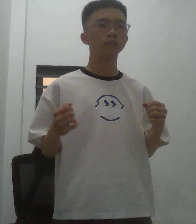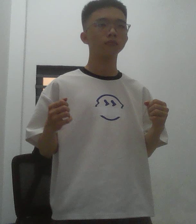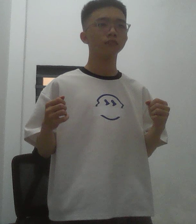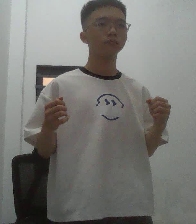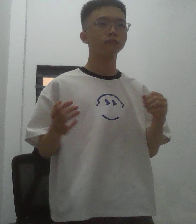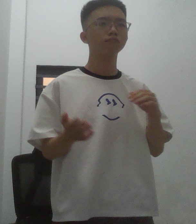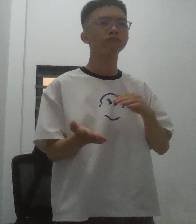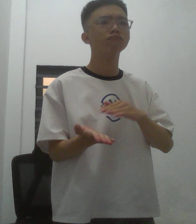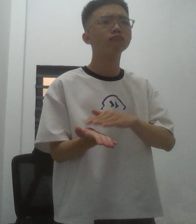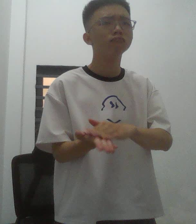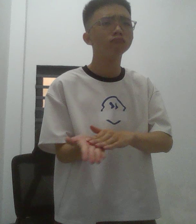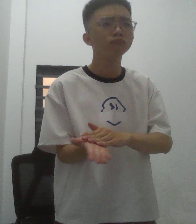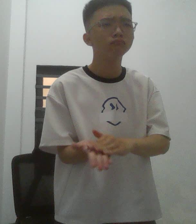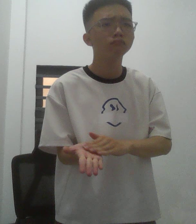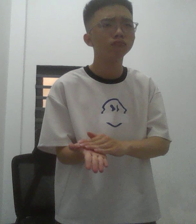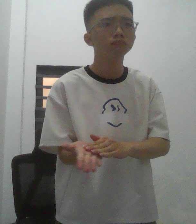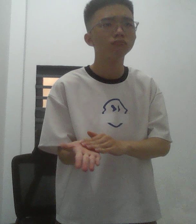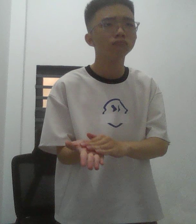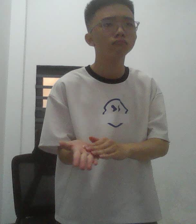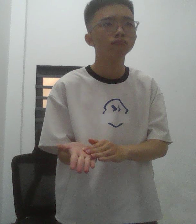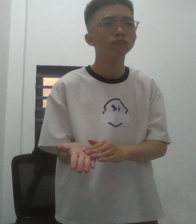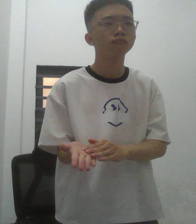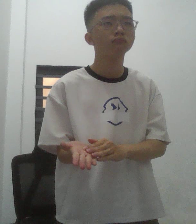xin loi